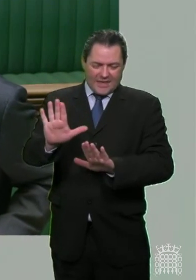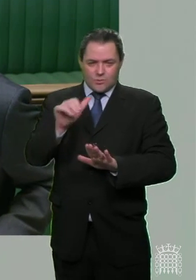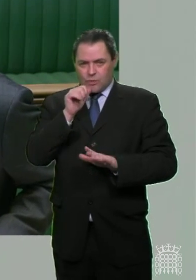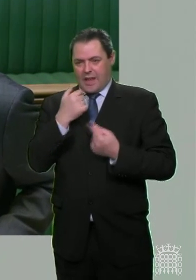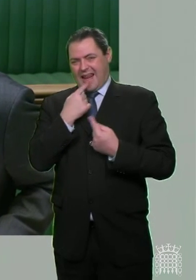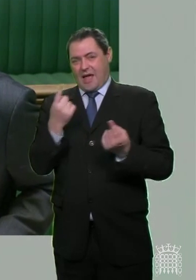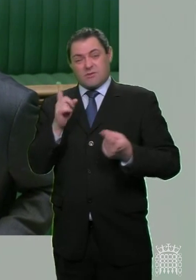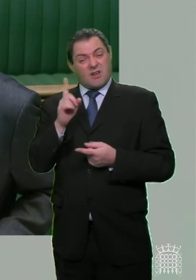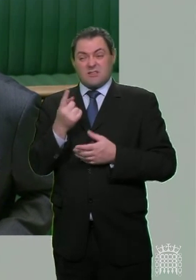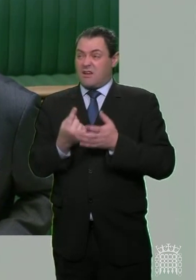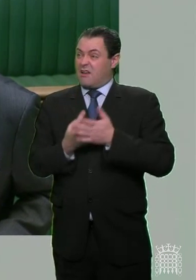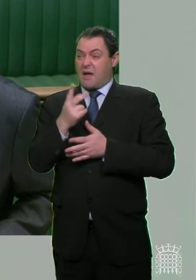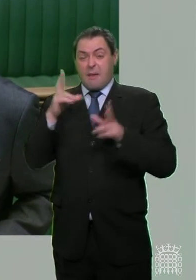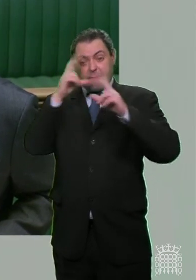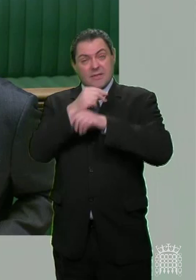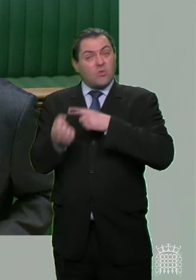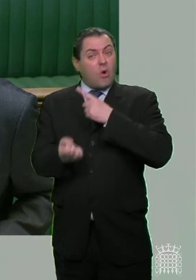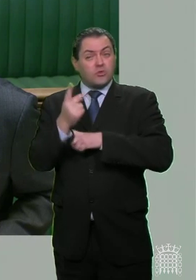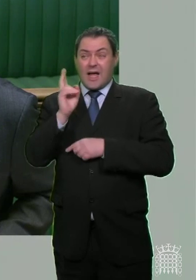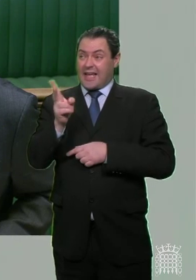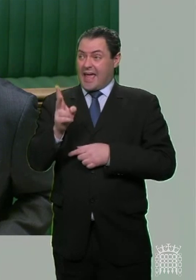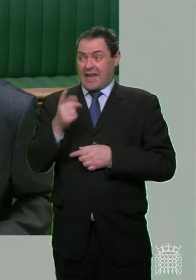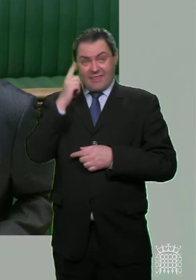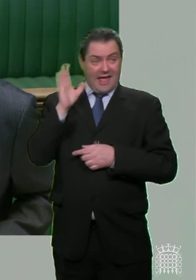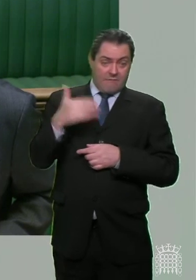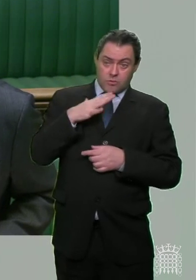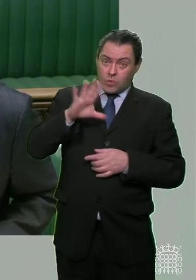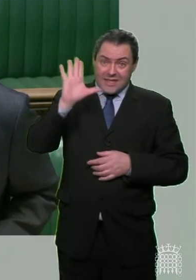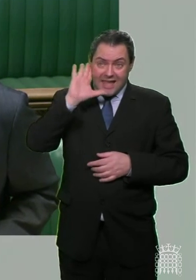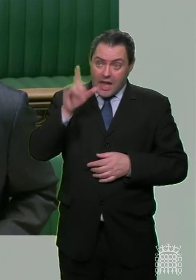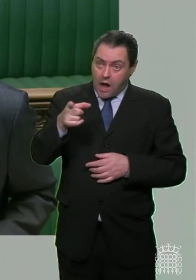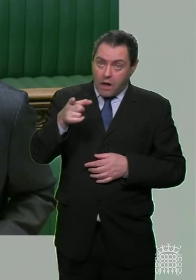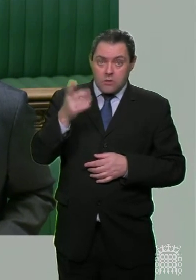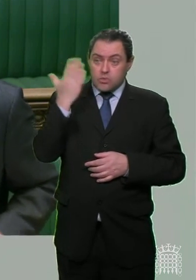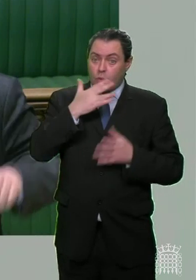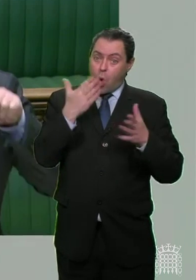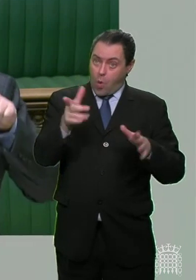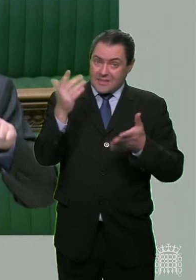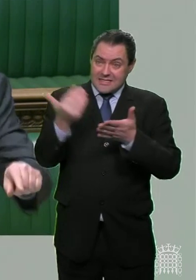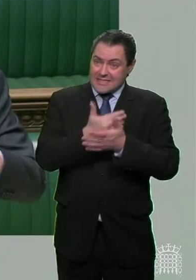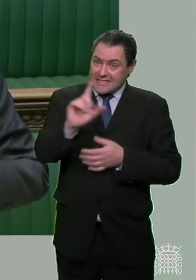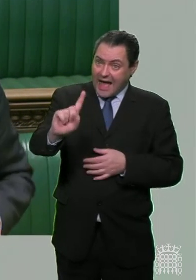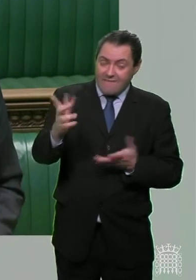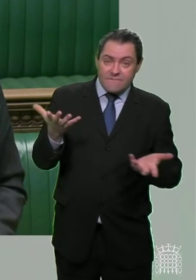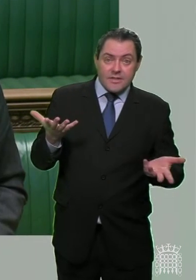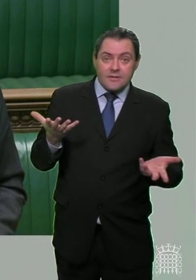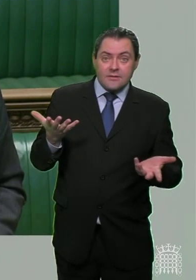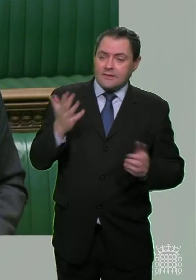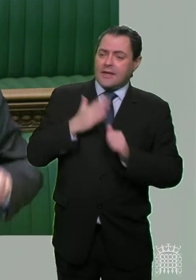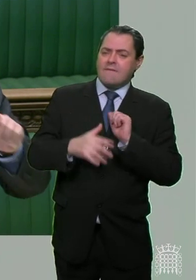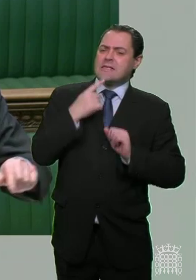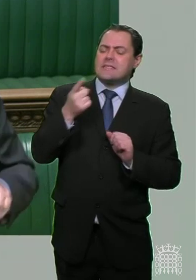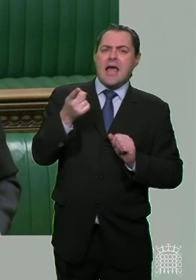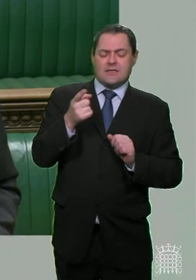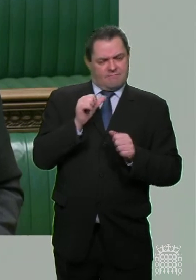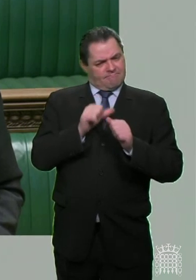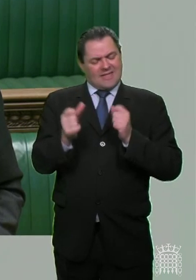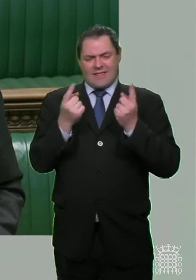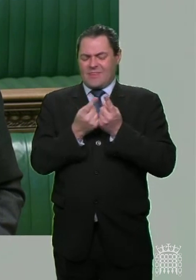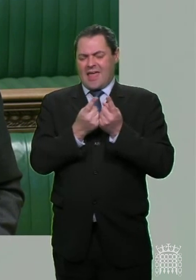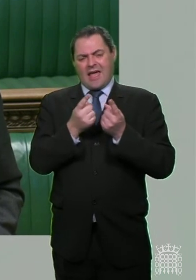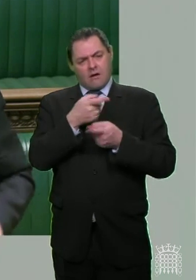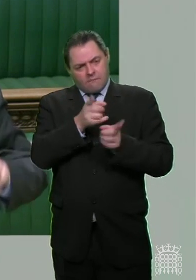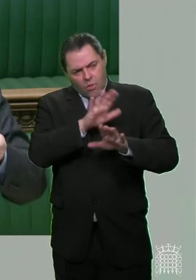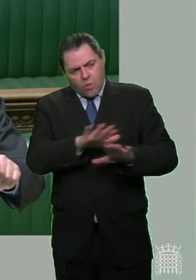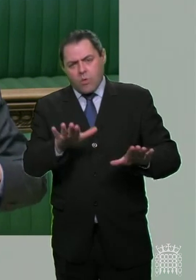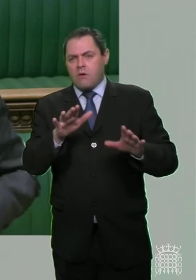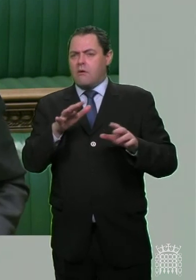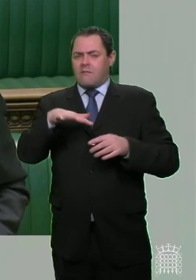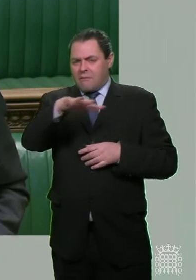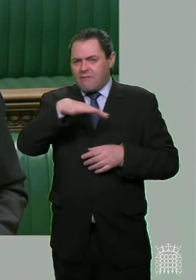But he has missed his opportunity, once again, to say what I think people need to hear if we are to get schools to reopen, because that is the best thing for pupils and the best thing for families across the country.